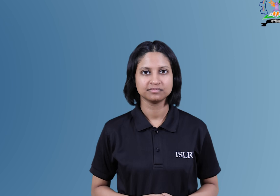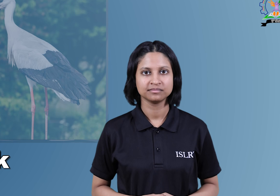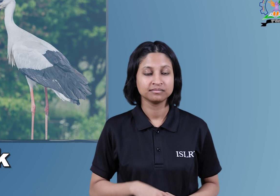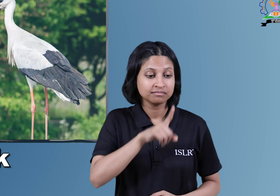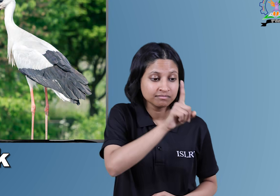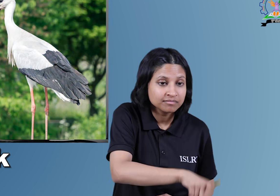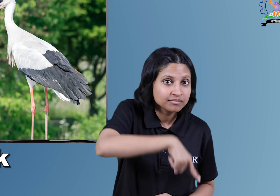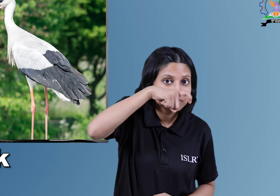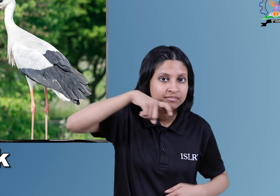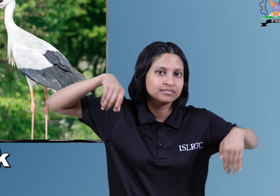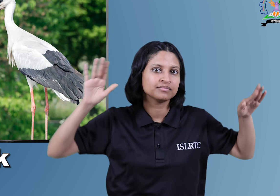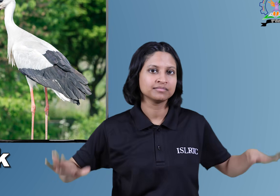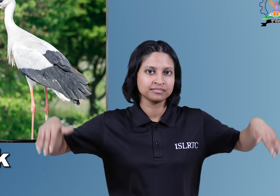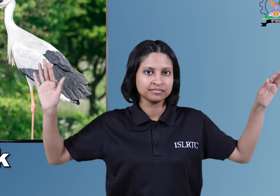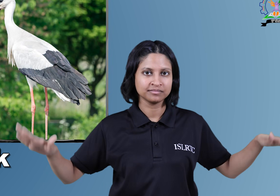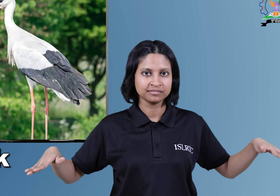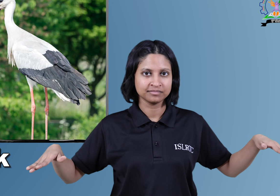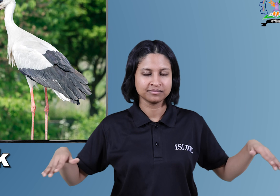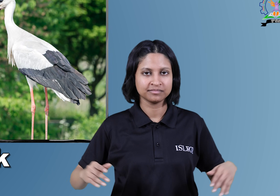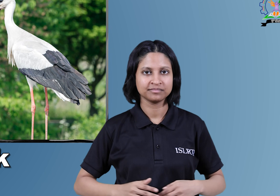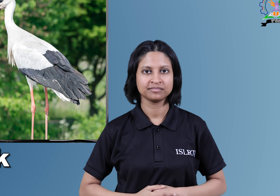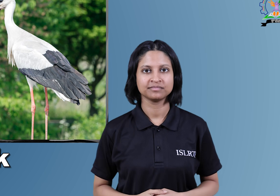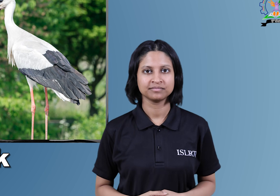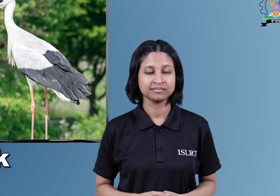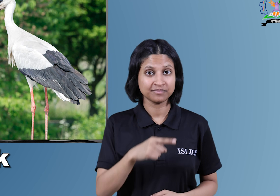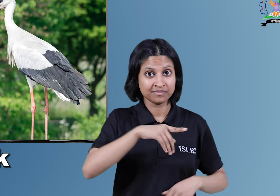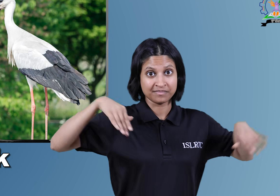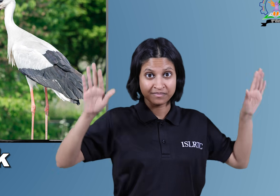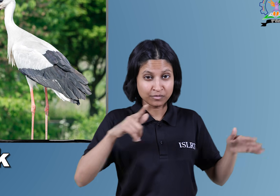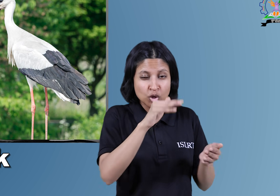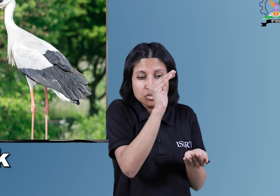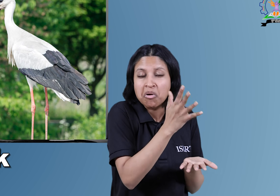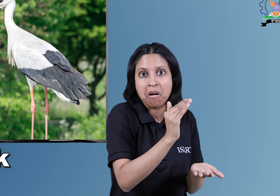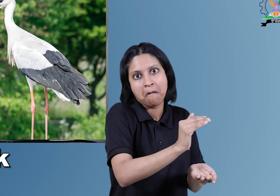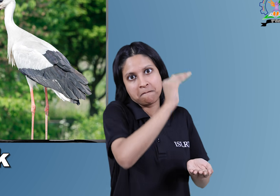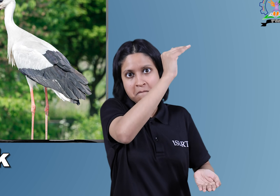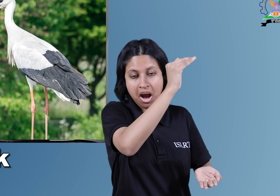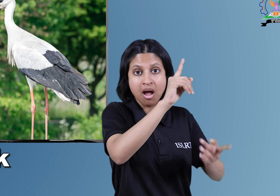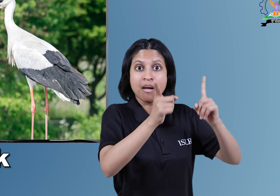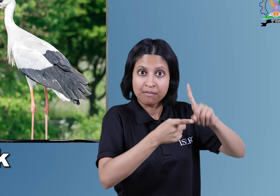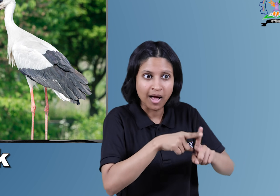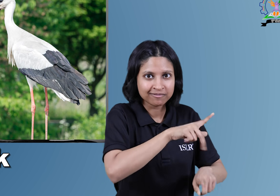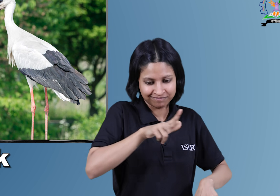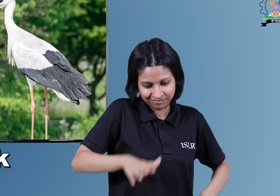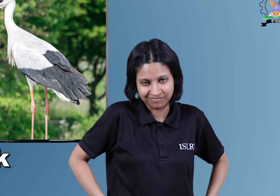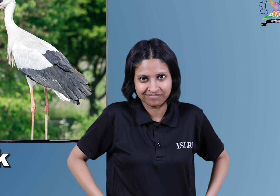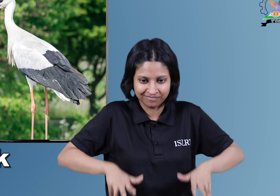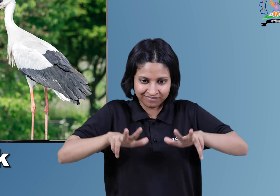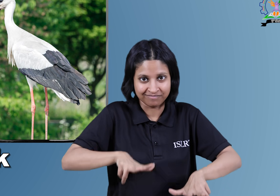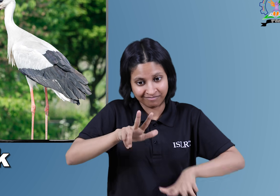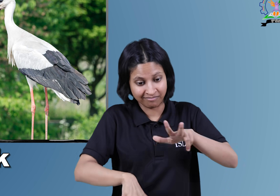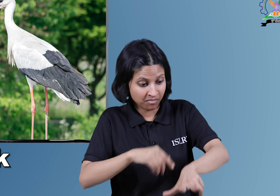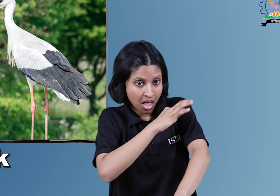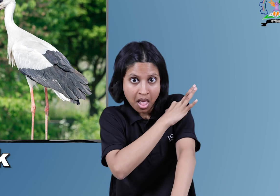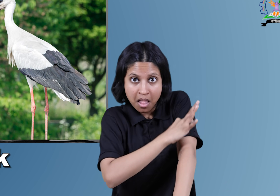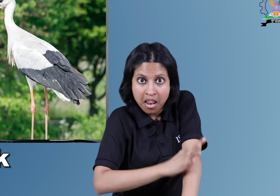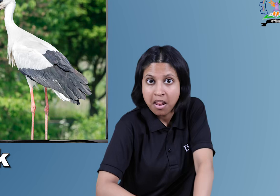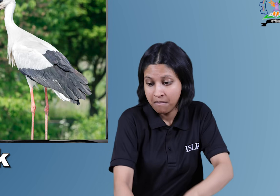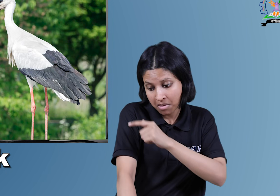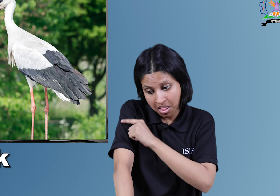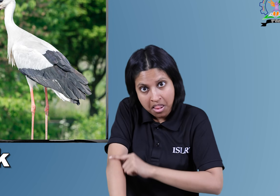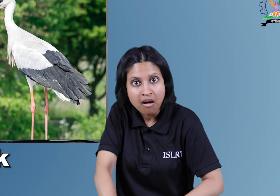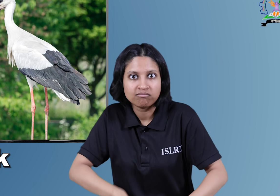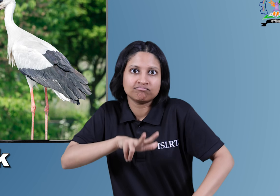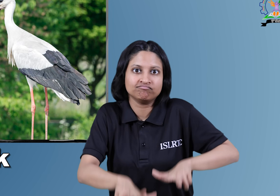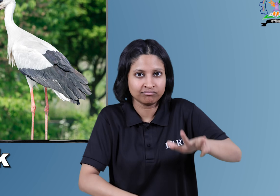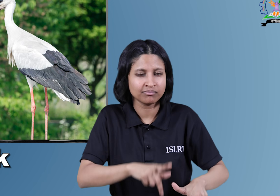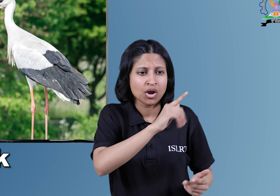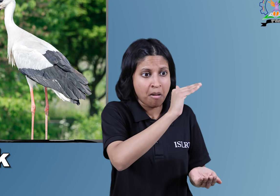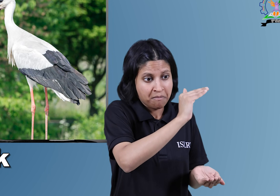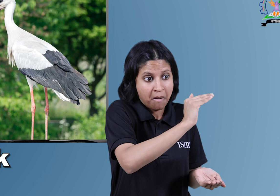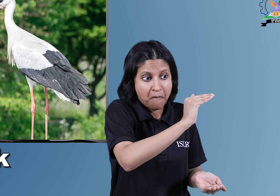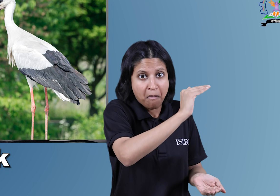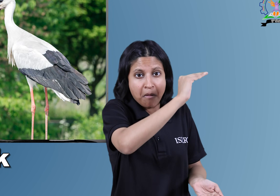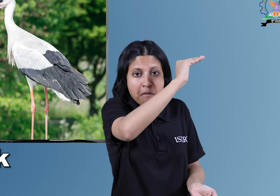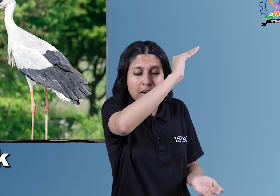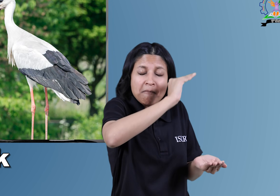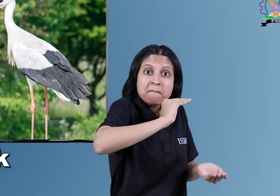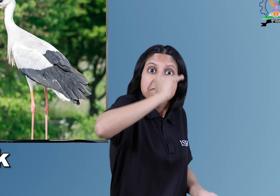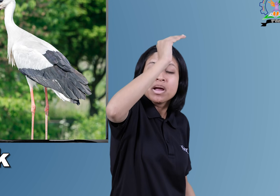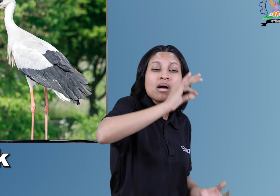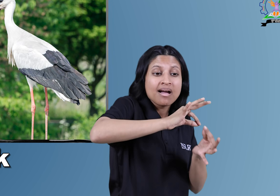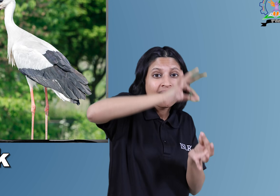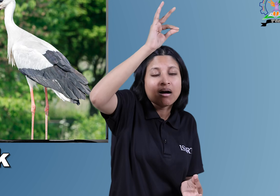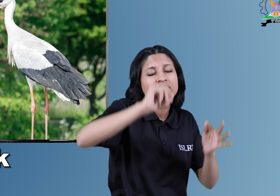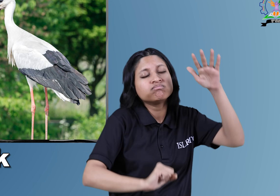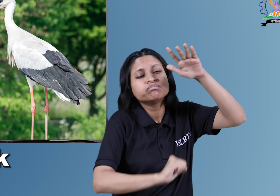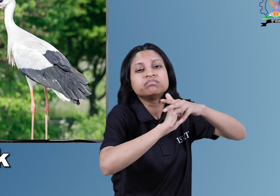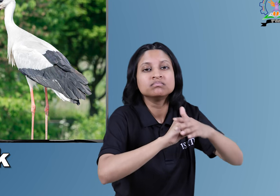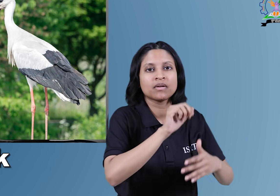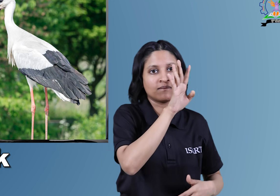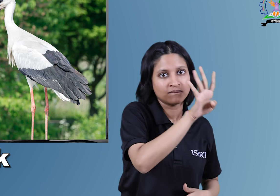Stock Stocks are generally large birds with long legs and can grow up to four feet tall with long pointed bills.